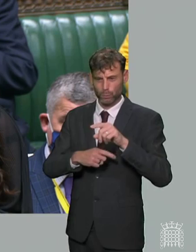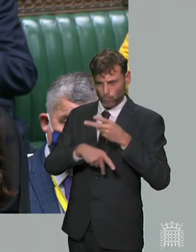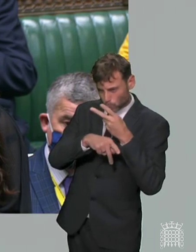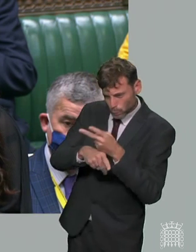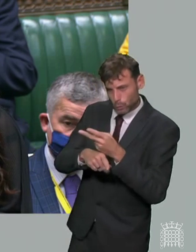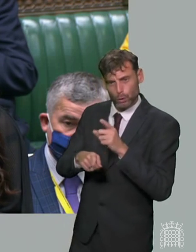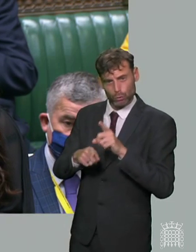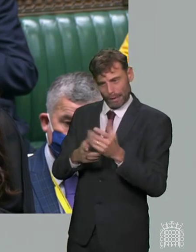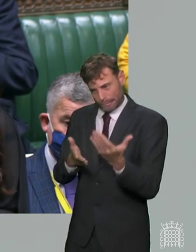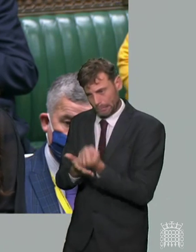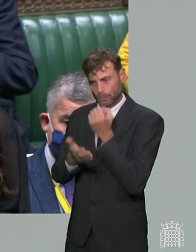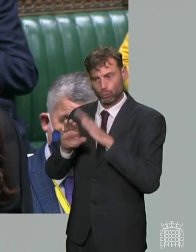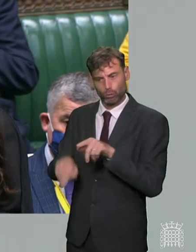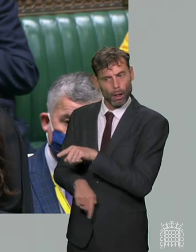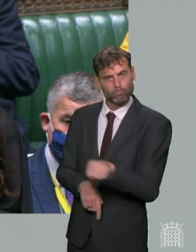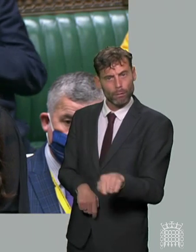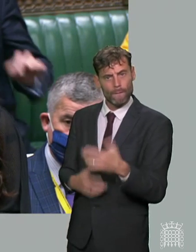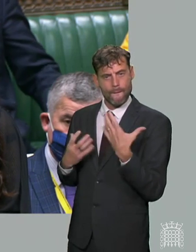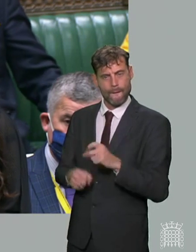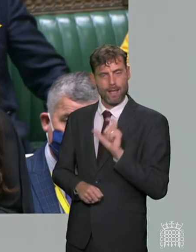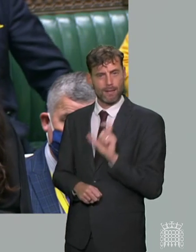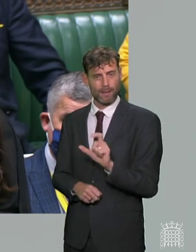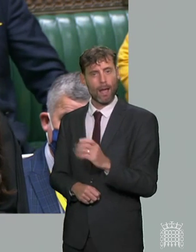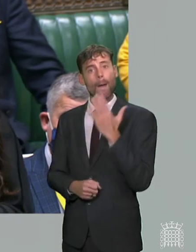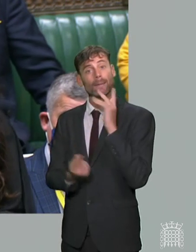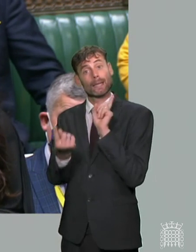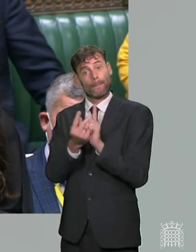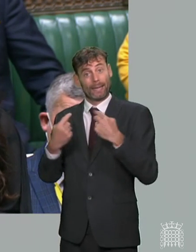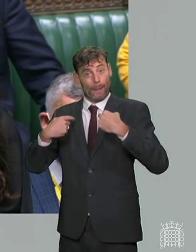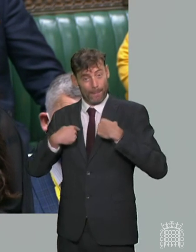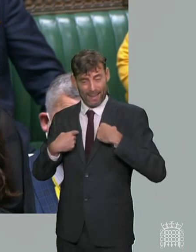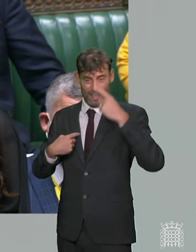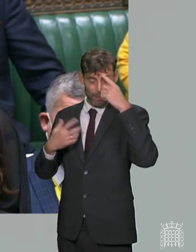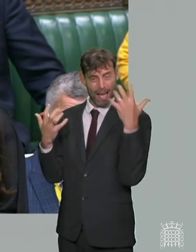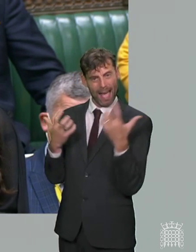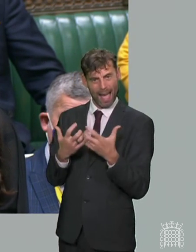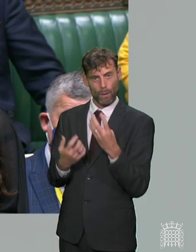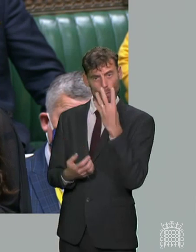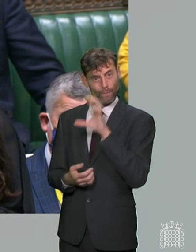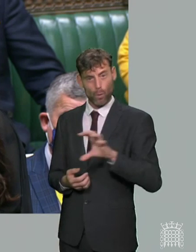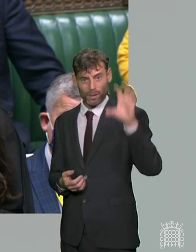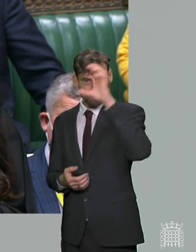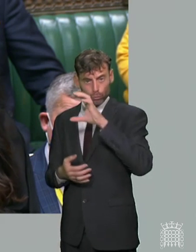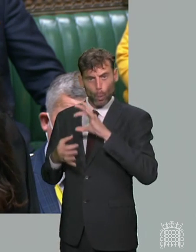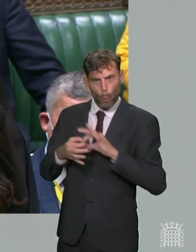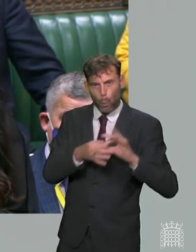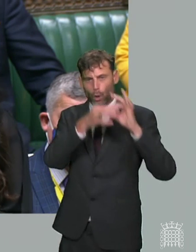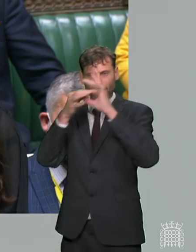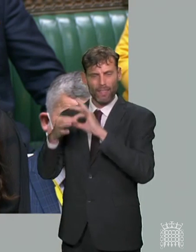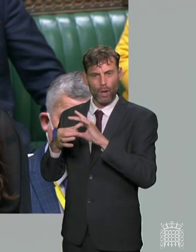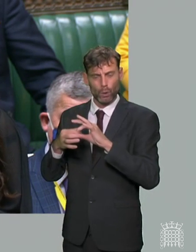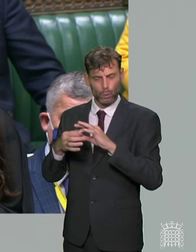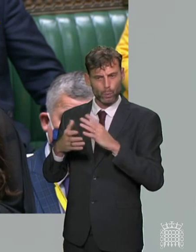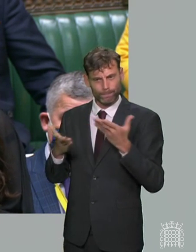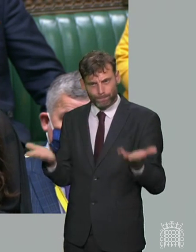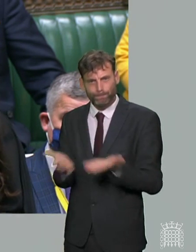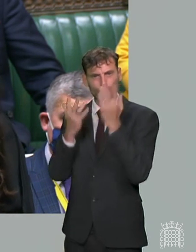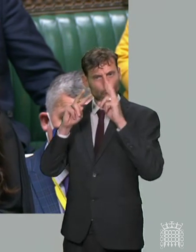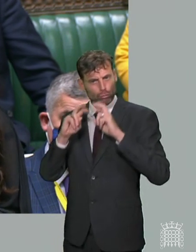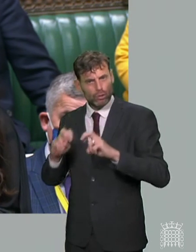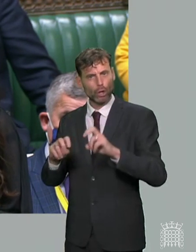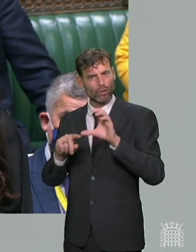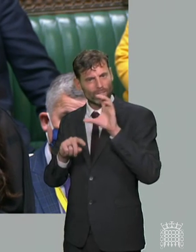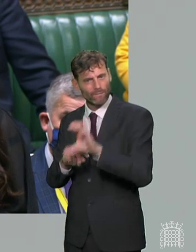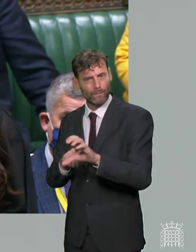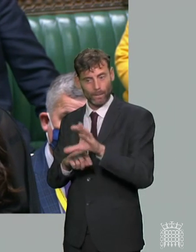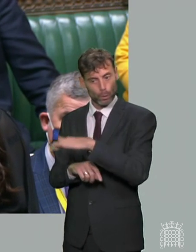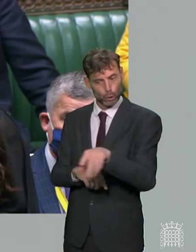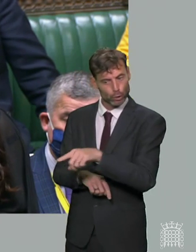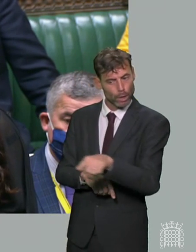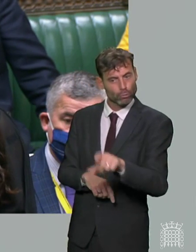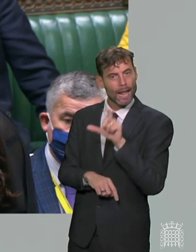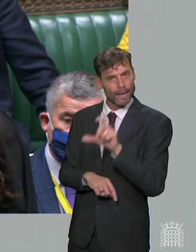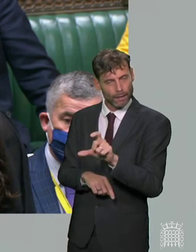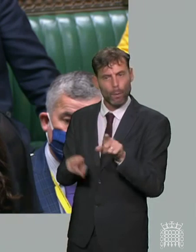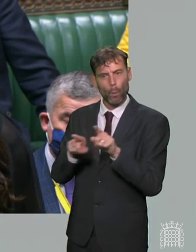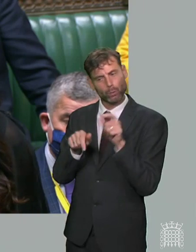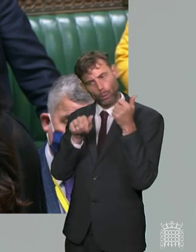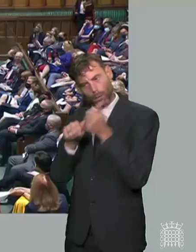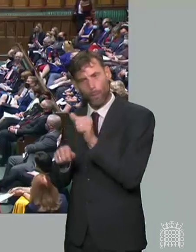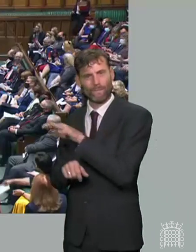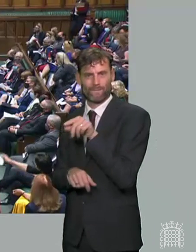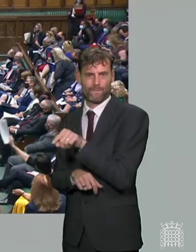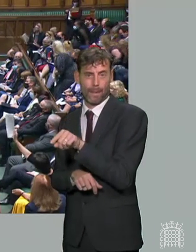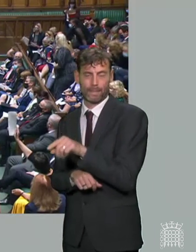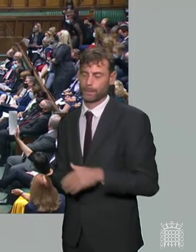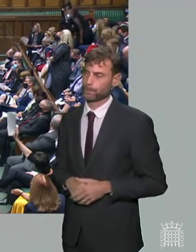support staff who work tirelessly to fight against childhood cancer and meet with me to discuss how the four nations can work together to improve research and funding into childhood cancers and to support families like Nadia’s?